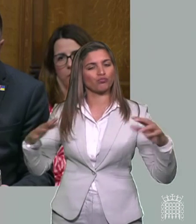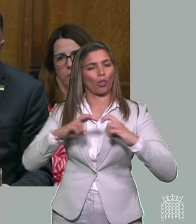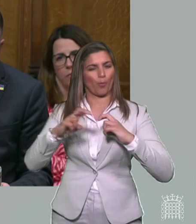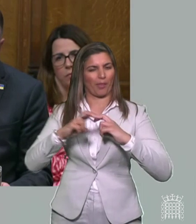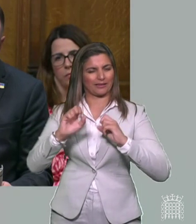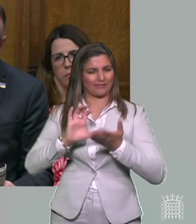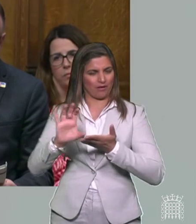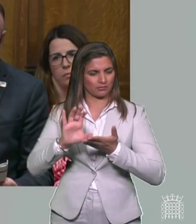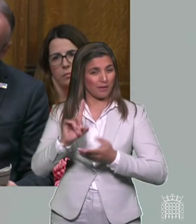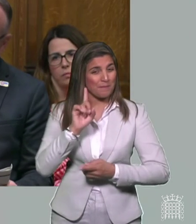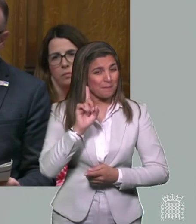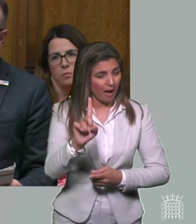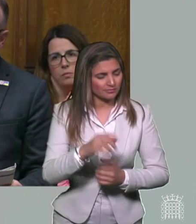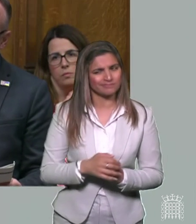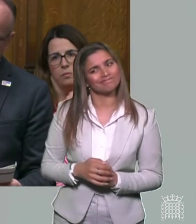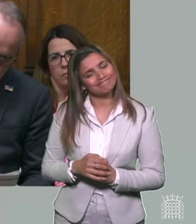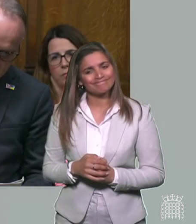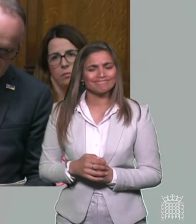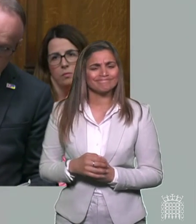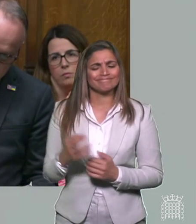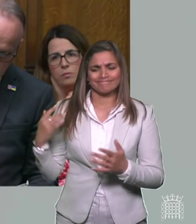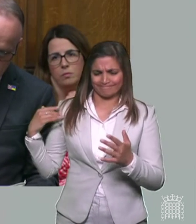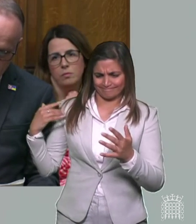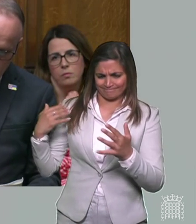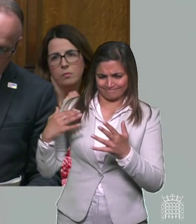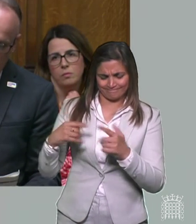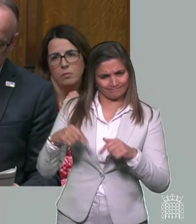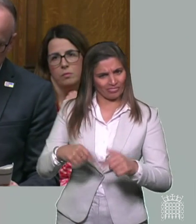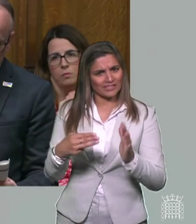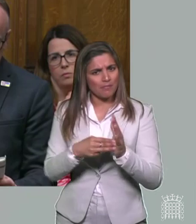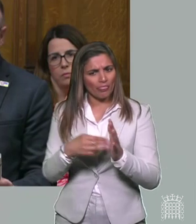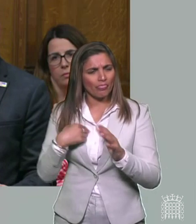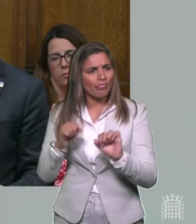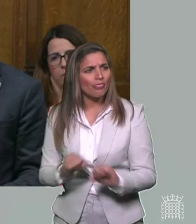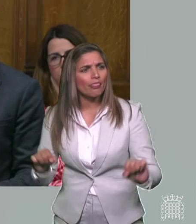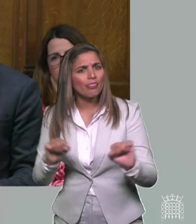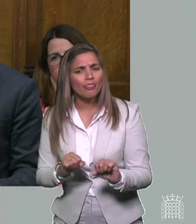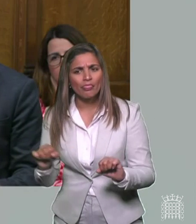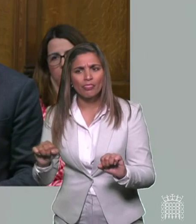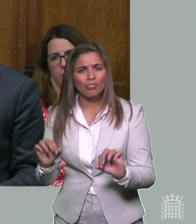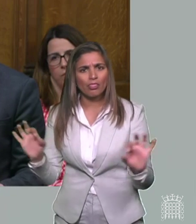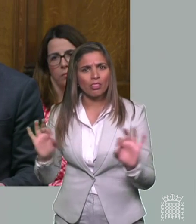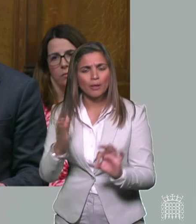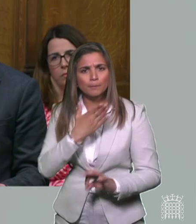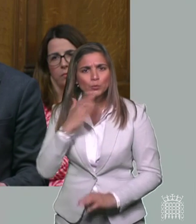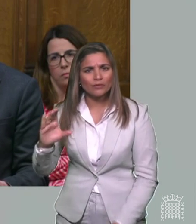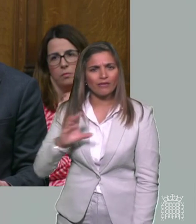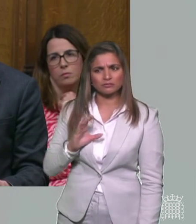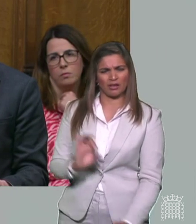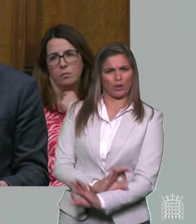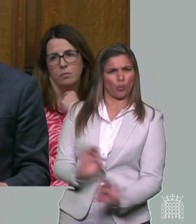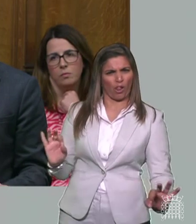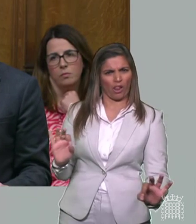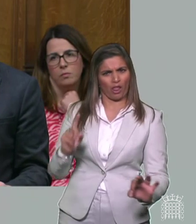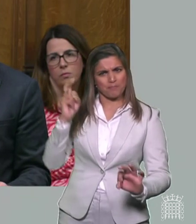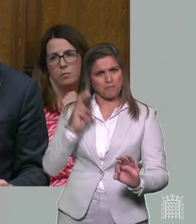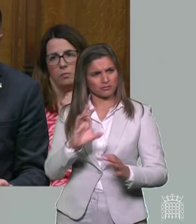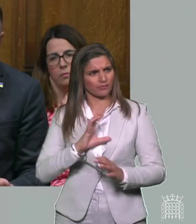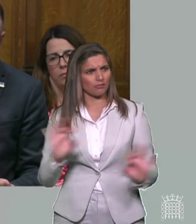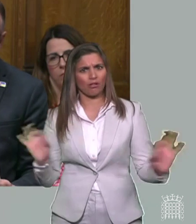I am sure my right honourable Friend can imagine my disappointment this month, however, when Cumbria was allocated no funding from the latest tranche of bus funding.